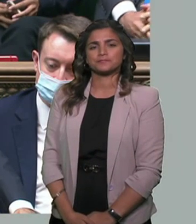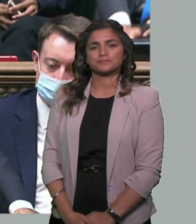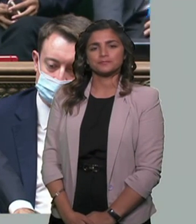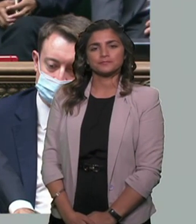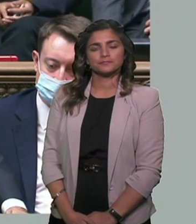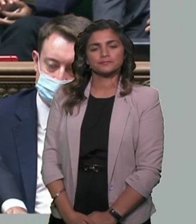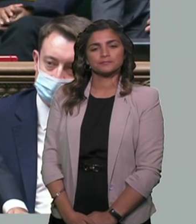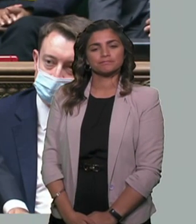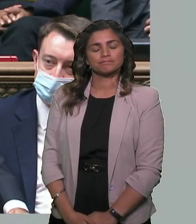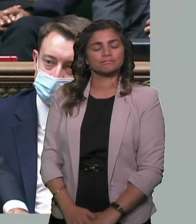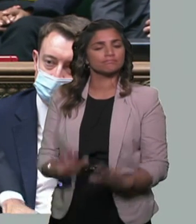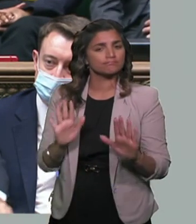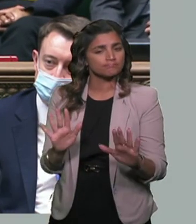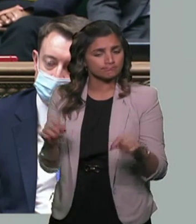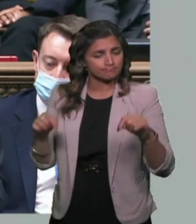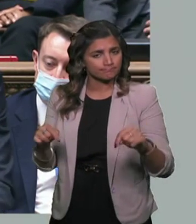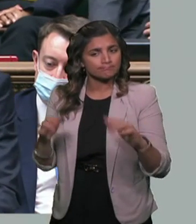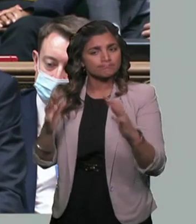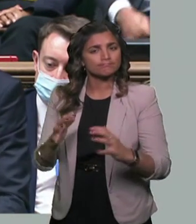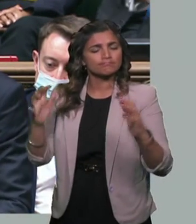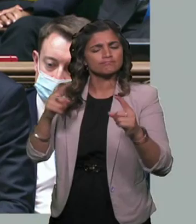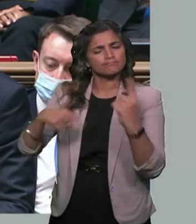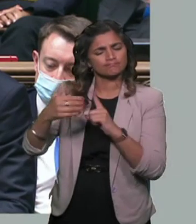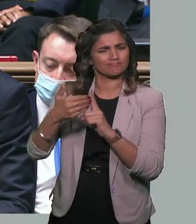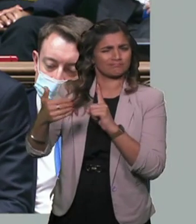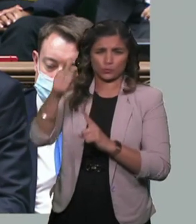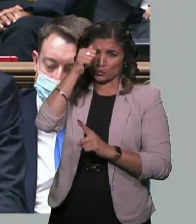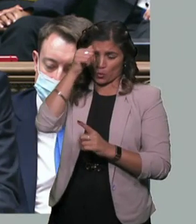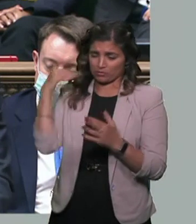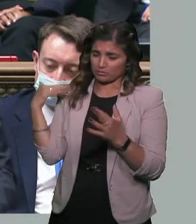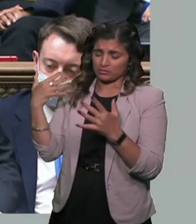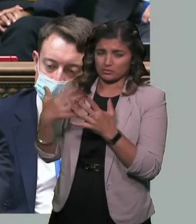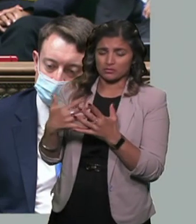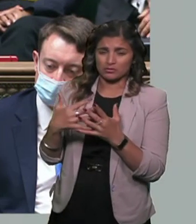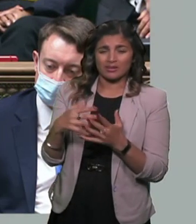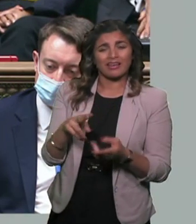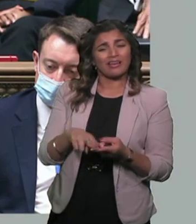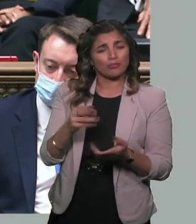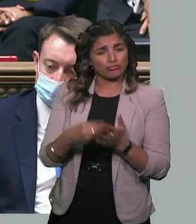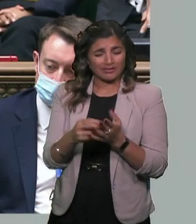The House will recognise the challenging backdrop of rising inflation.